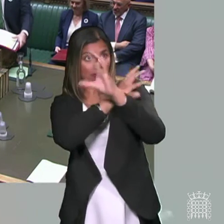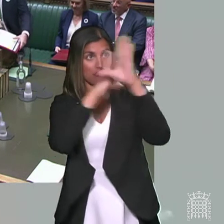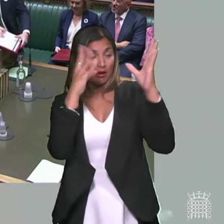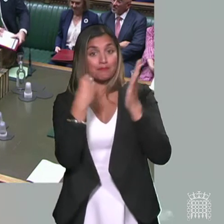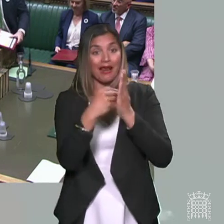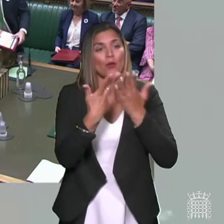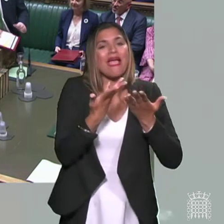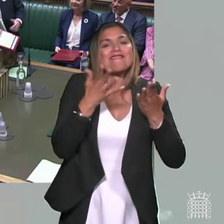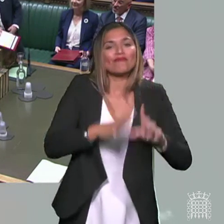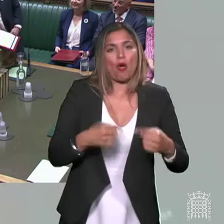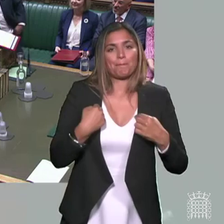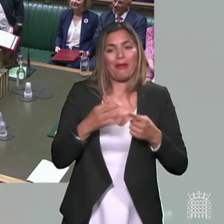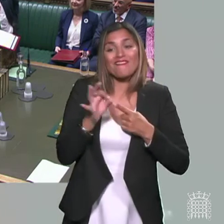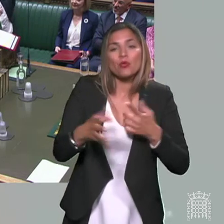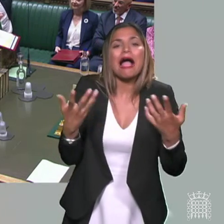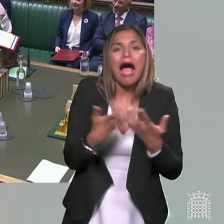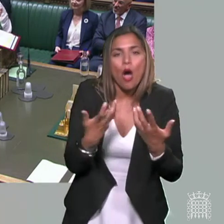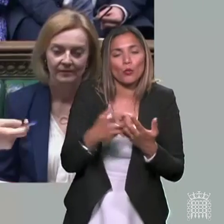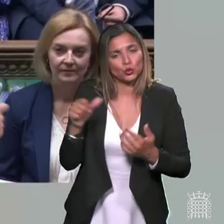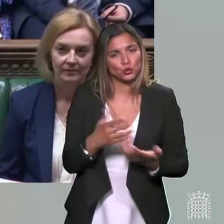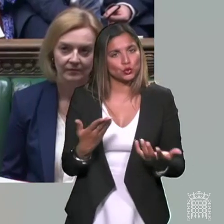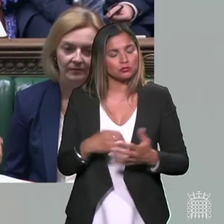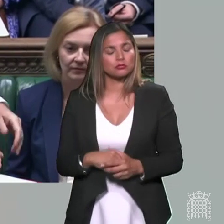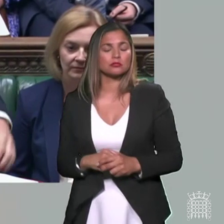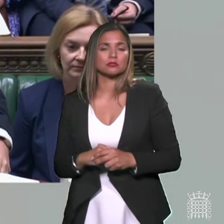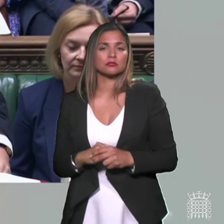The right honourable and learned Gentleman is completely wrong.